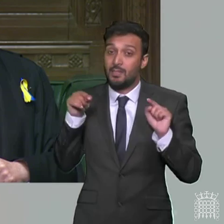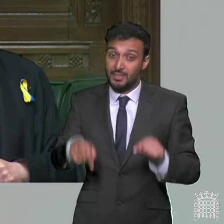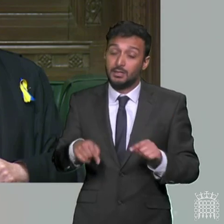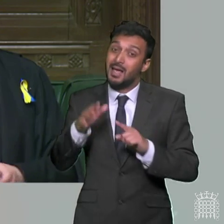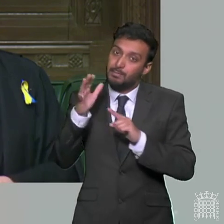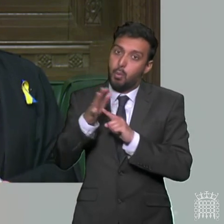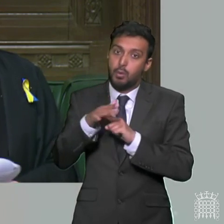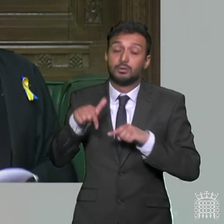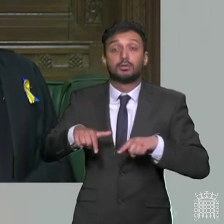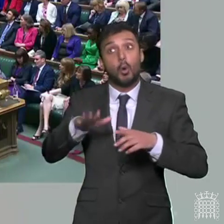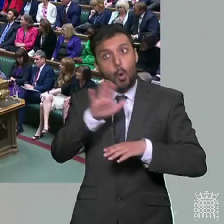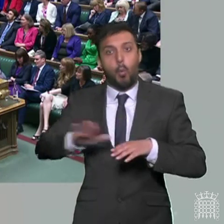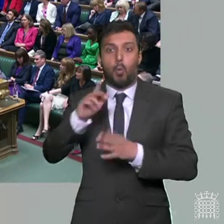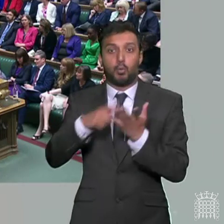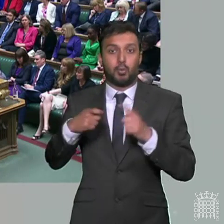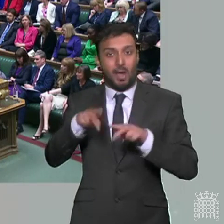The country wants to hear it as well.